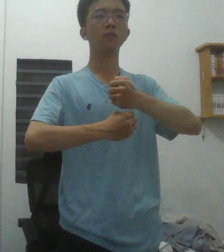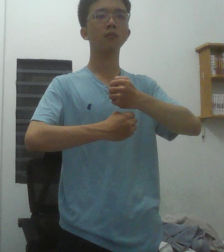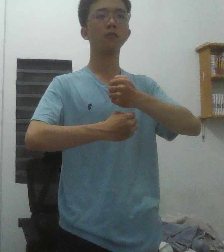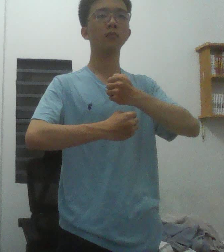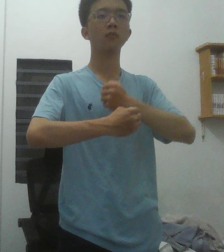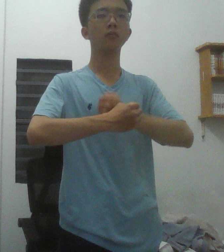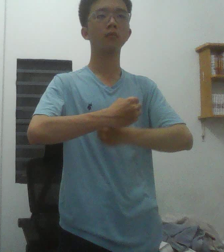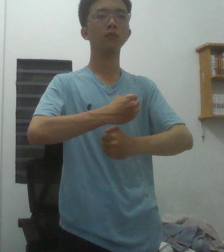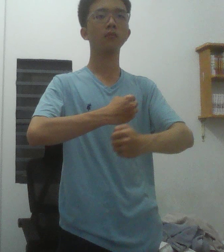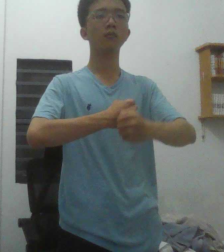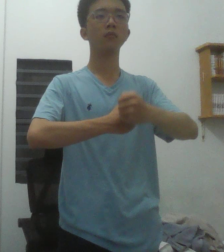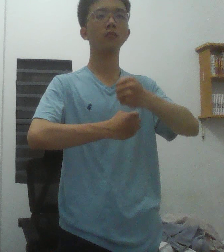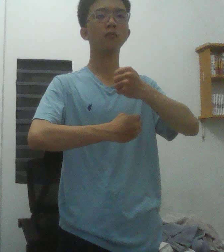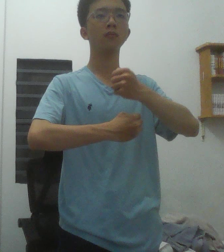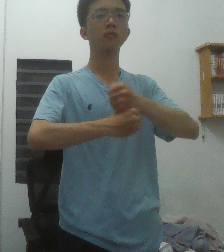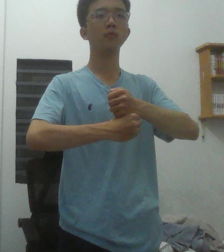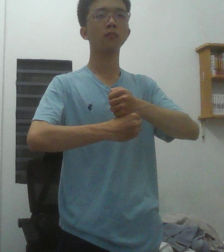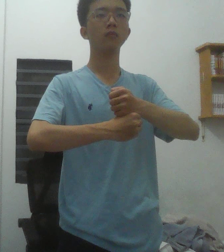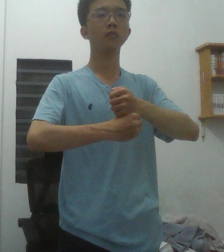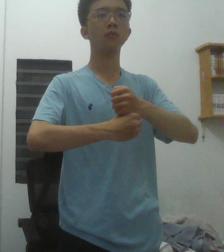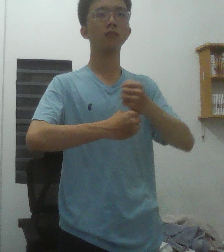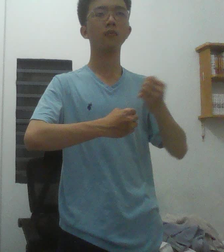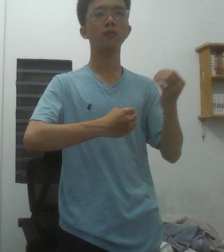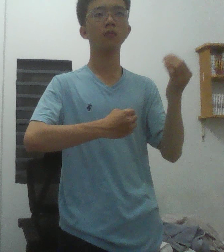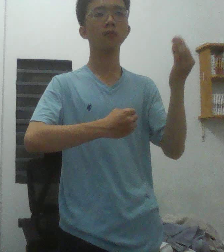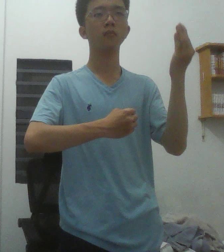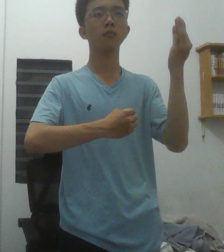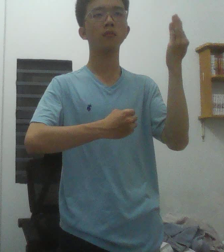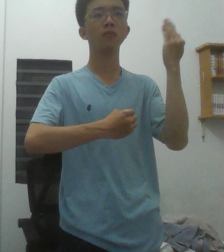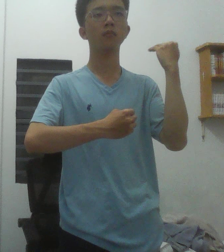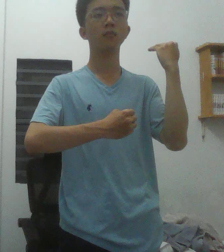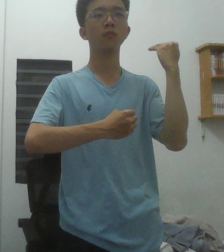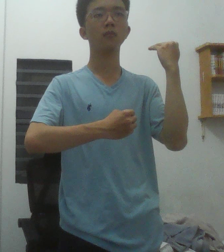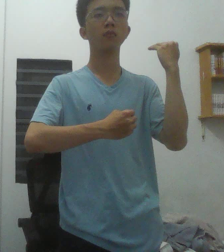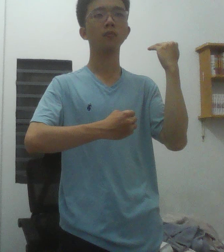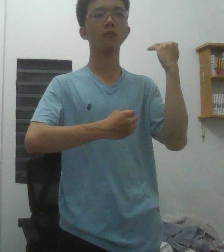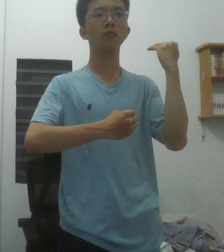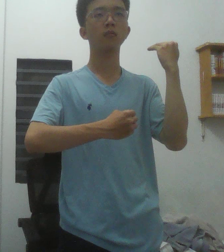nam truoc